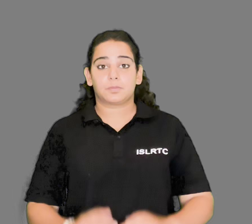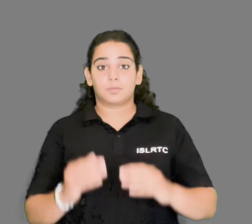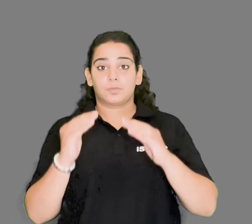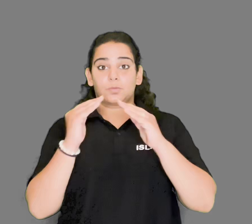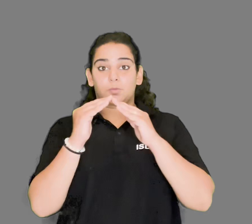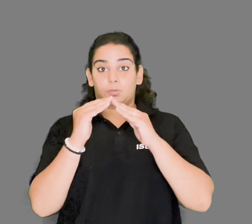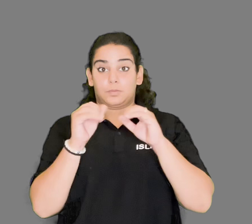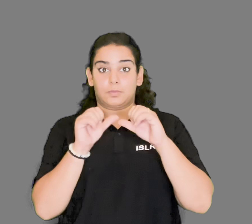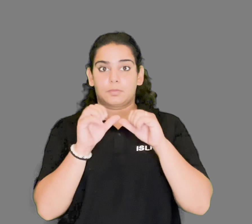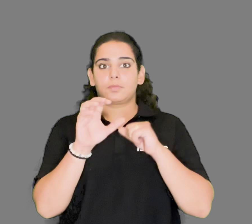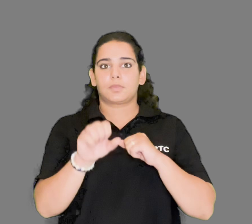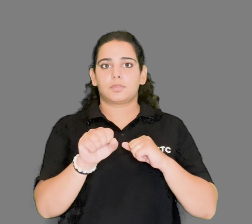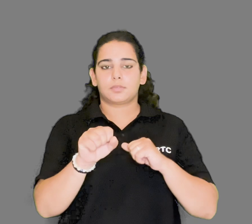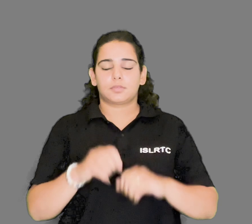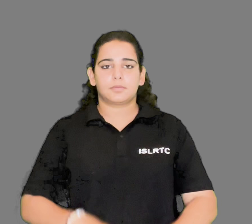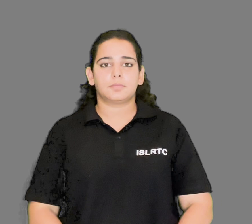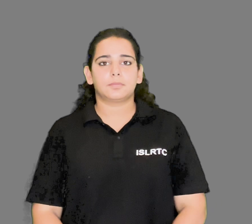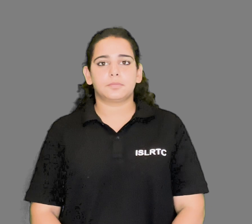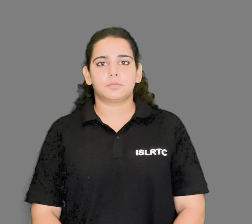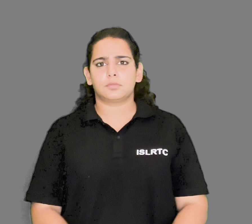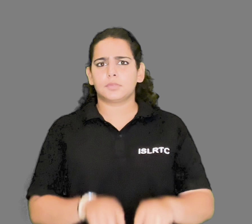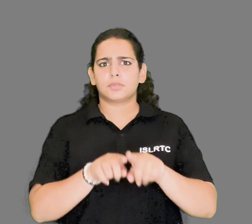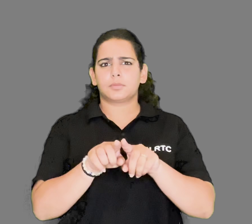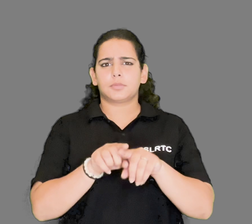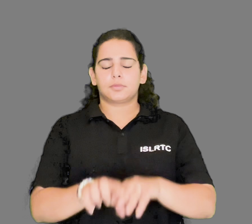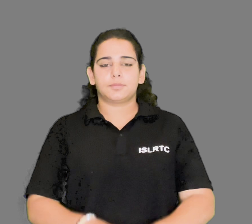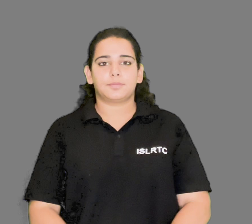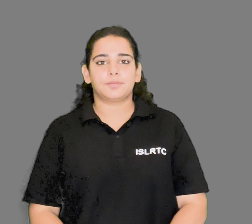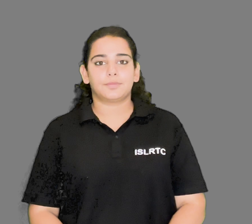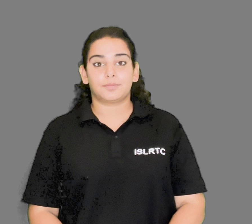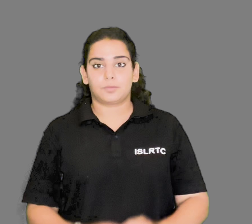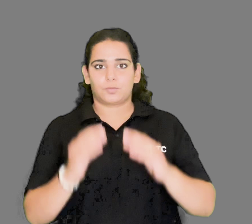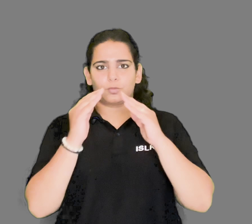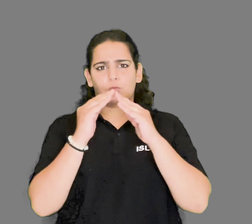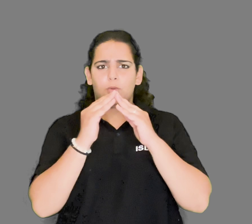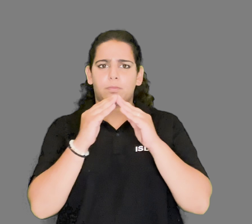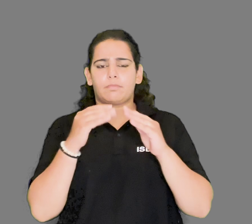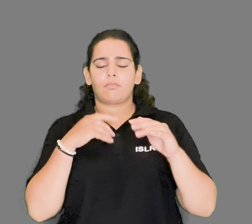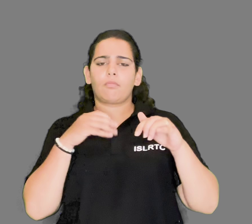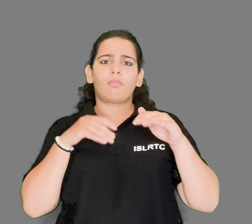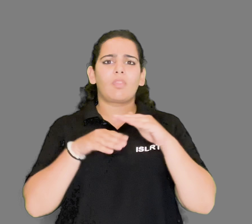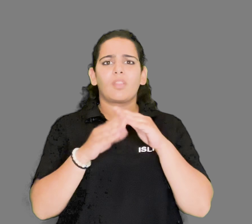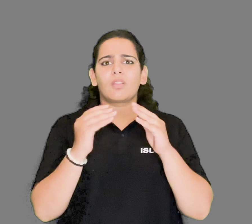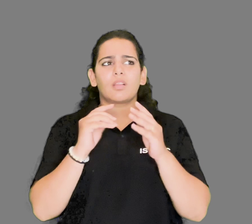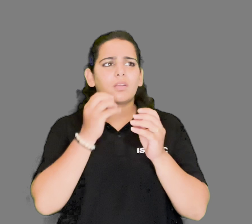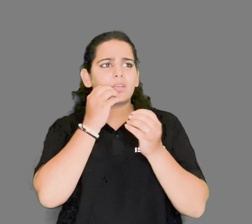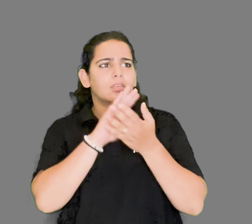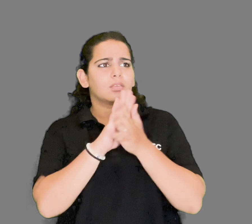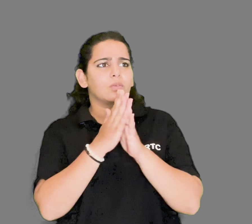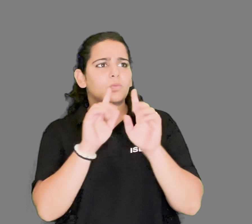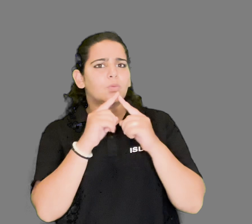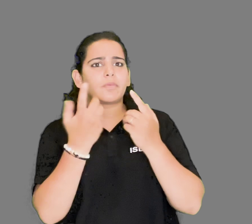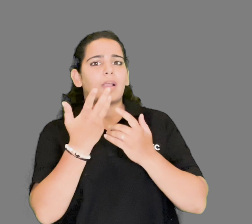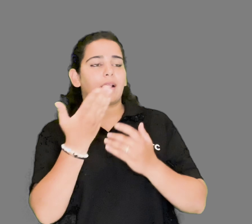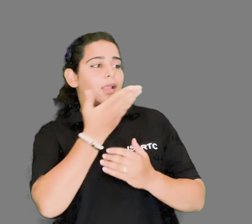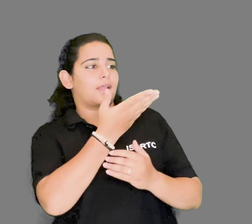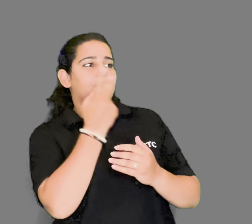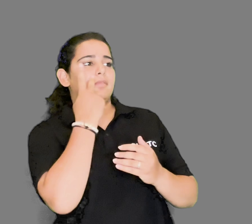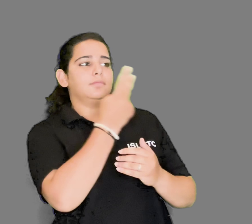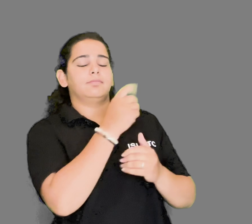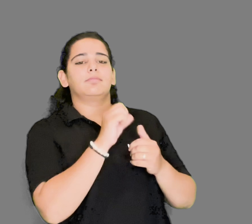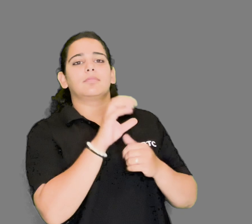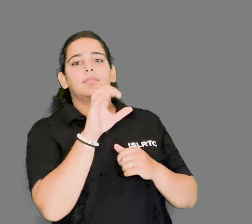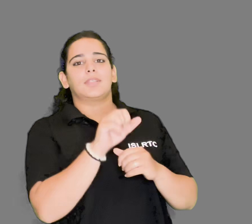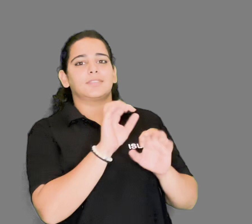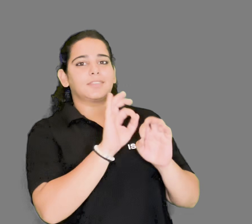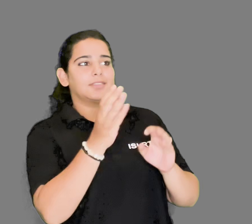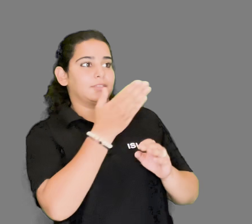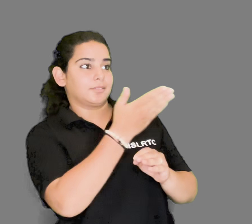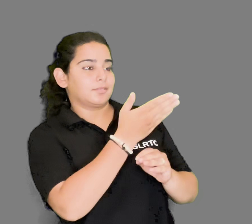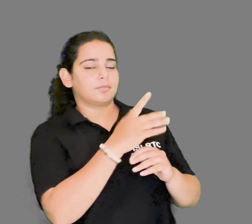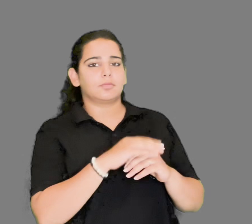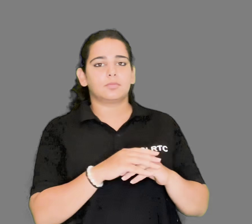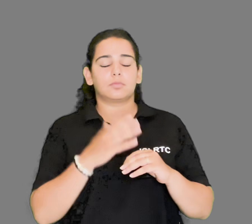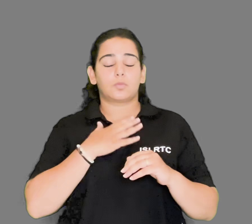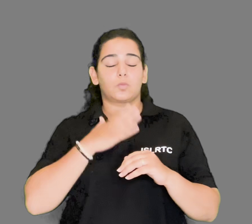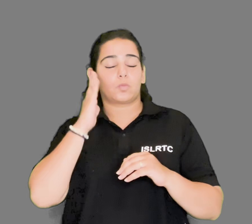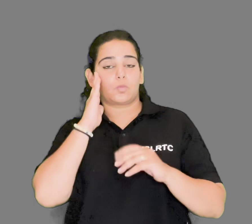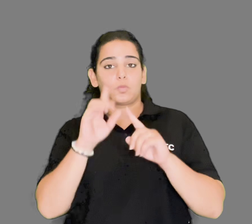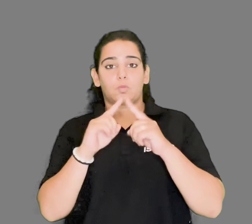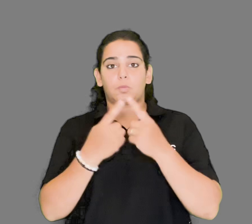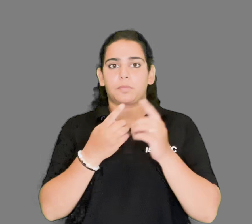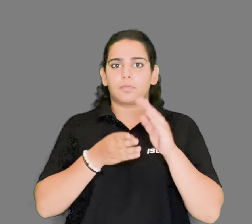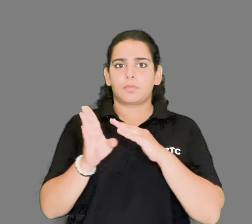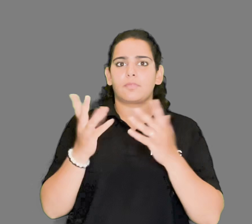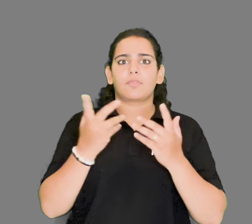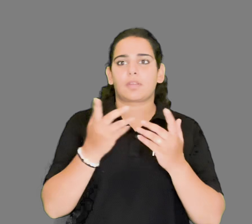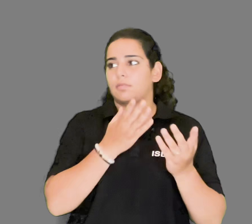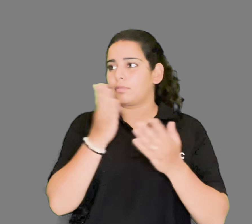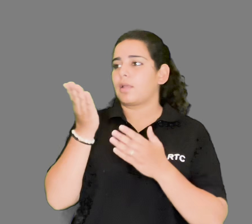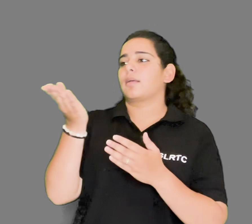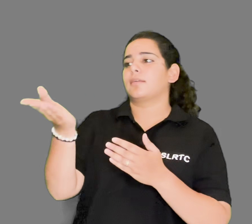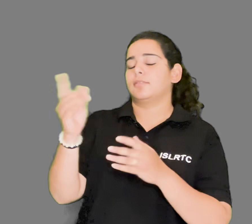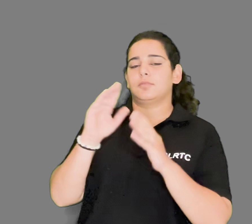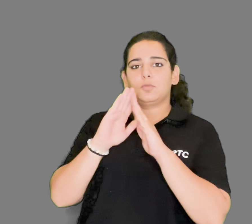Accessible Housing Housing designed or modified to accommodate individuals with disabilities, including features like roll-in showers, grab bars, and lowered countertops